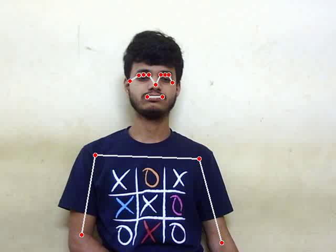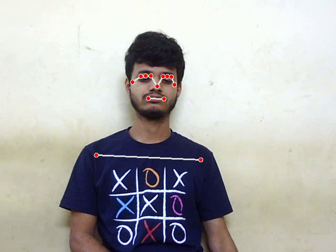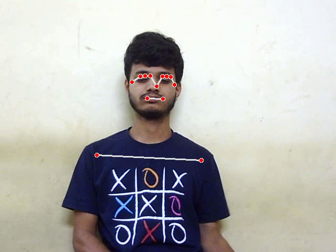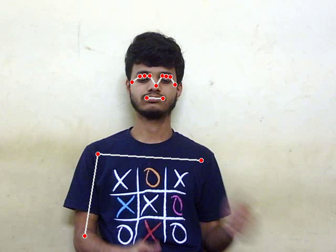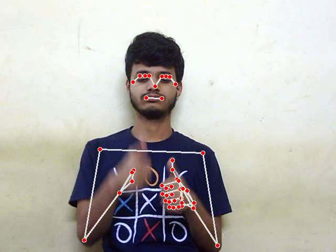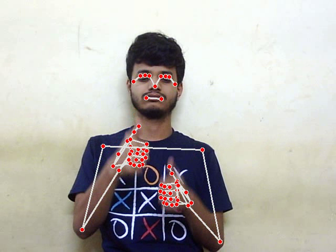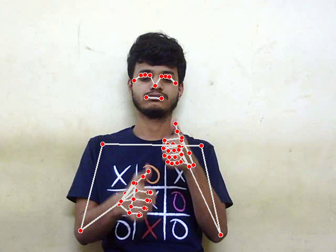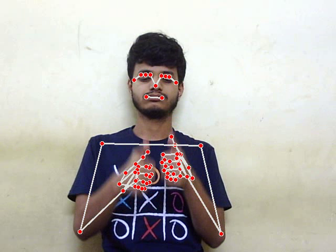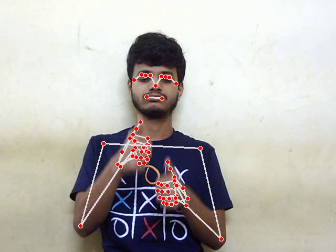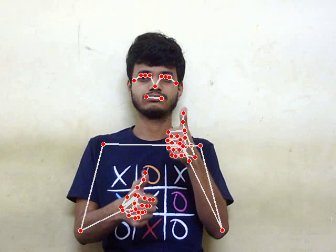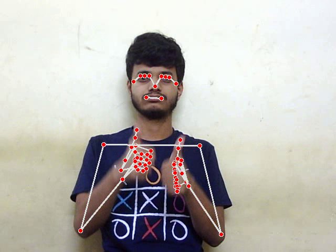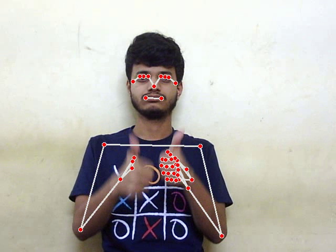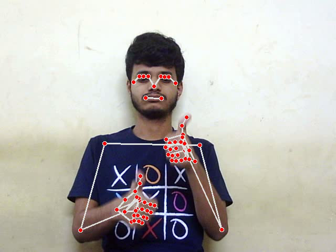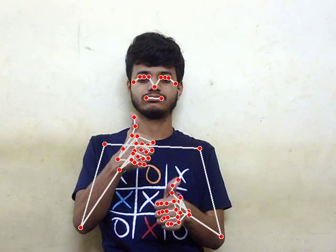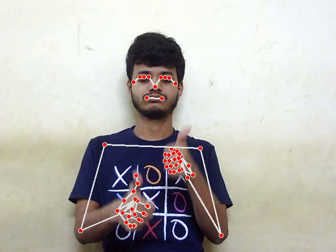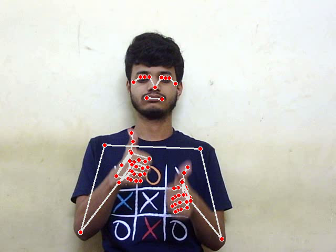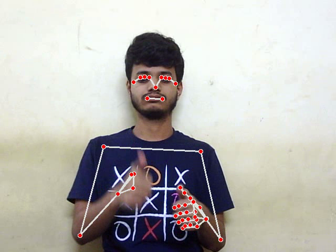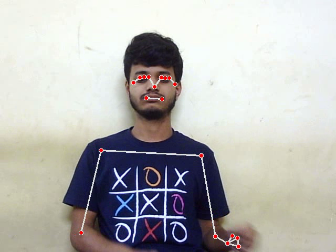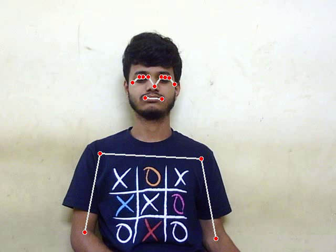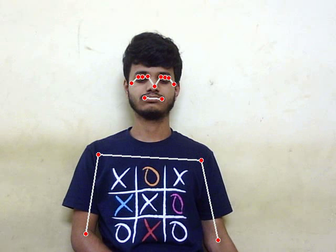which